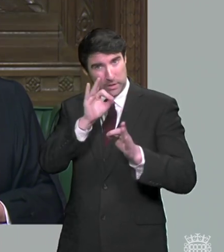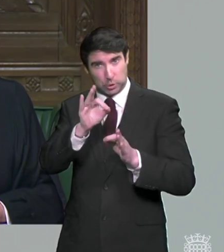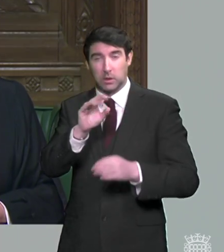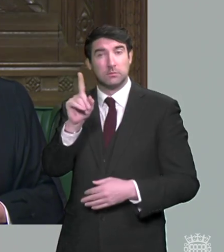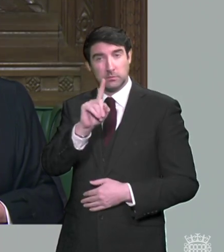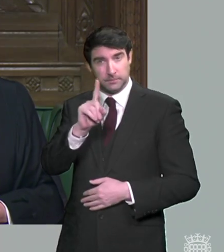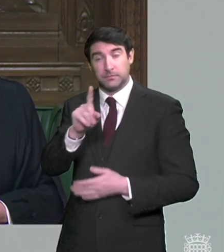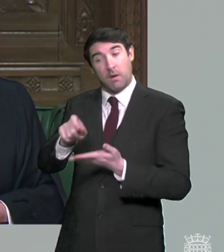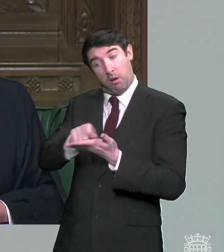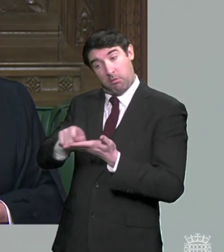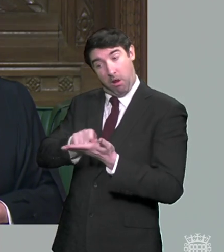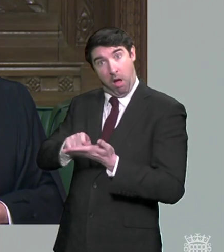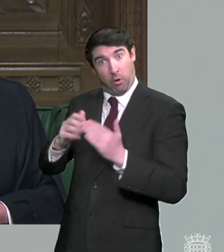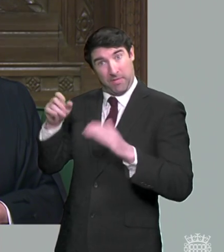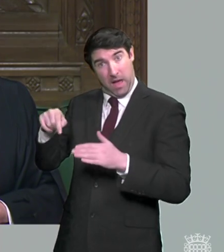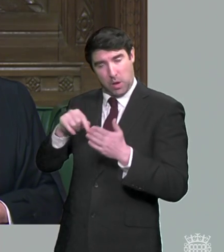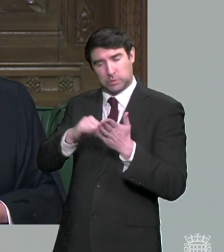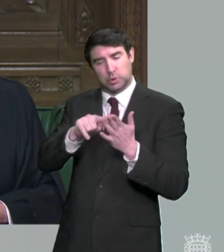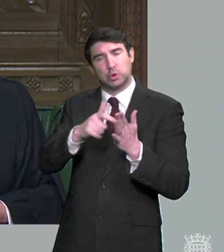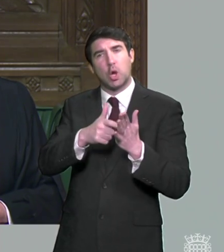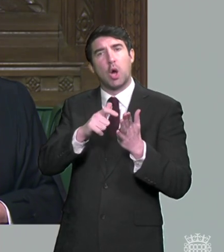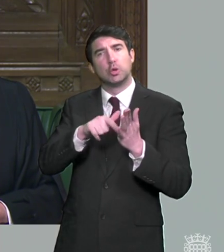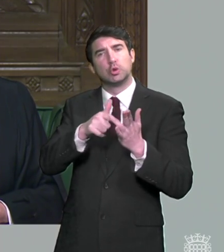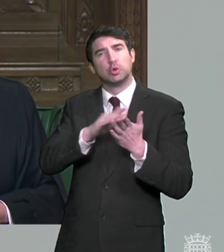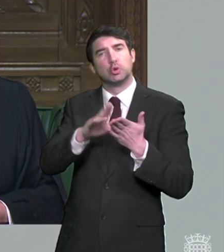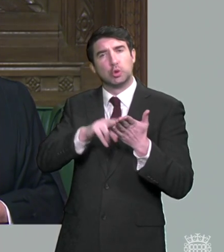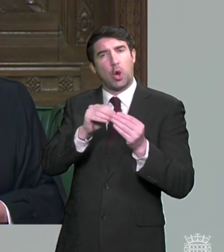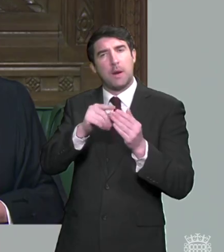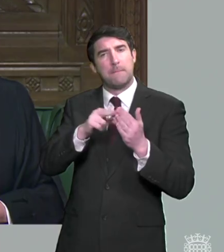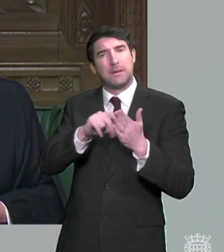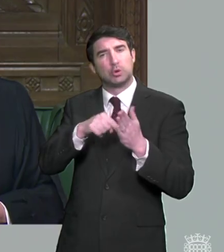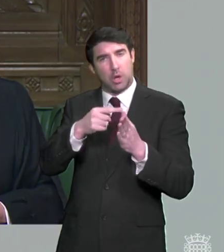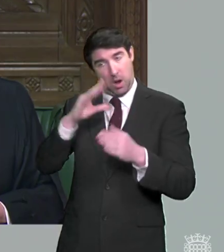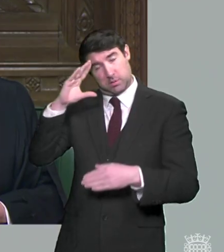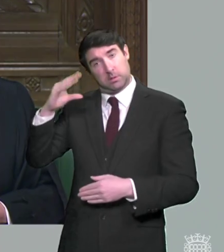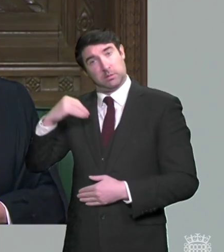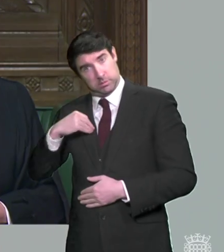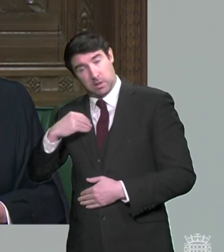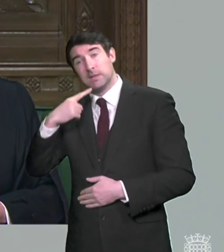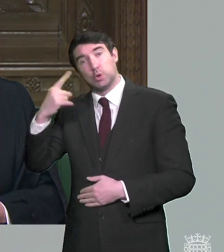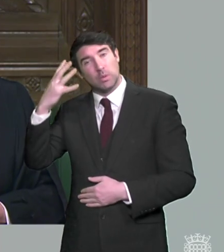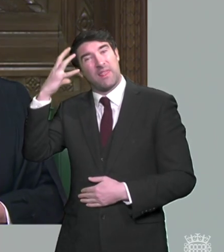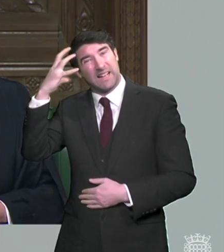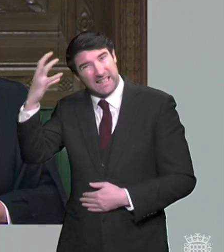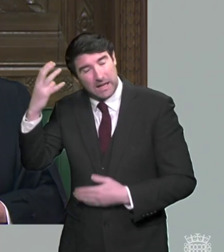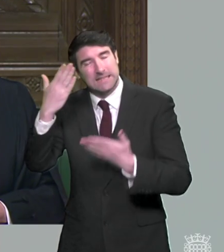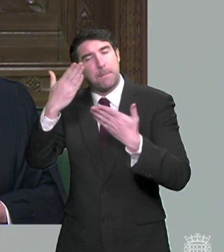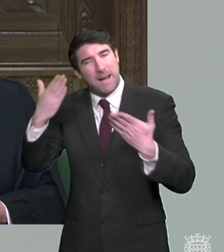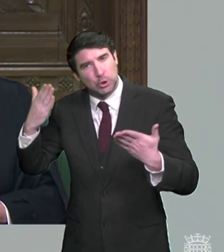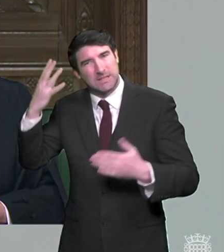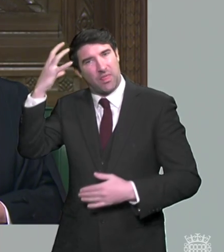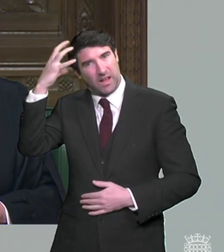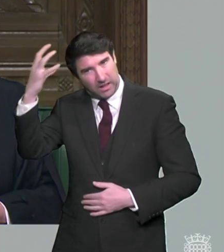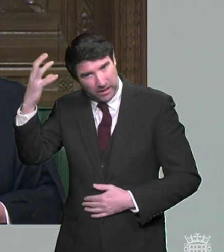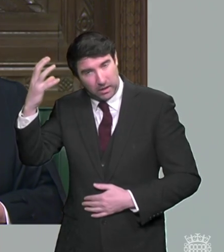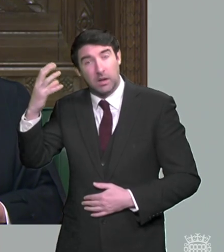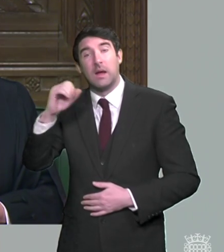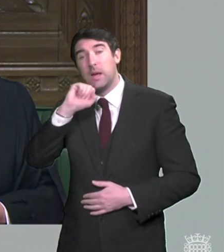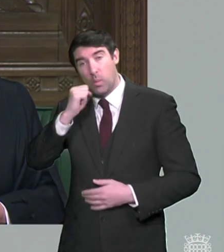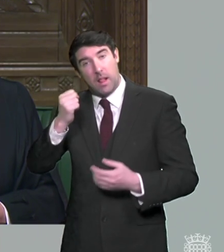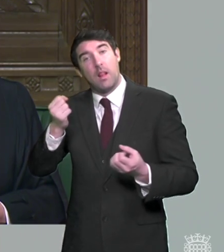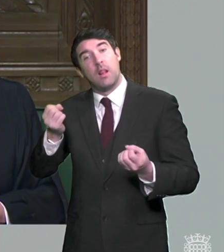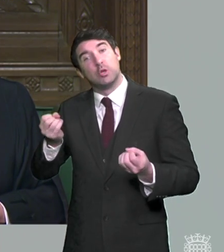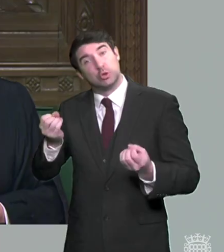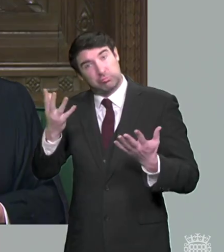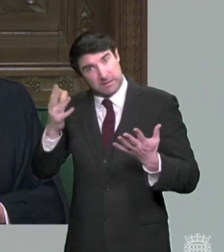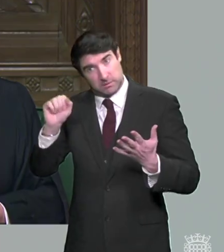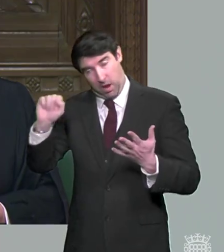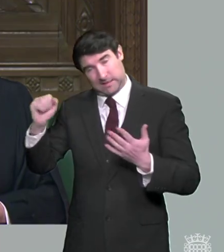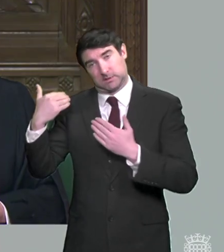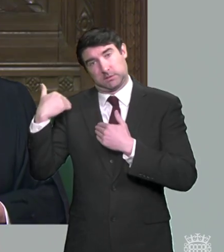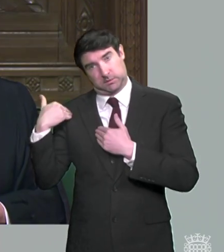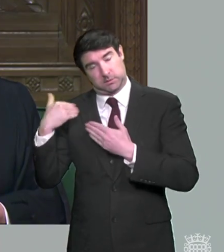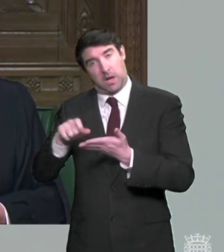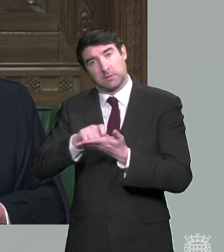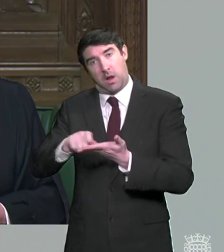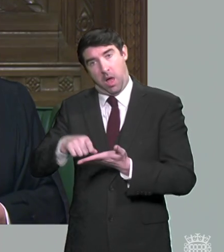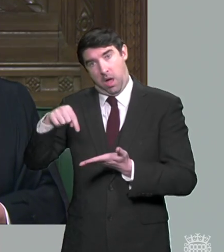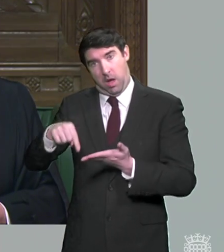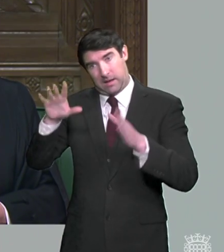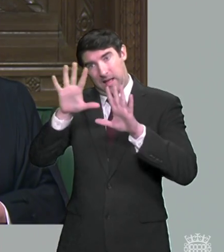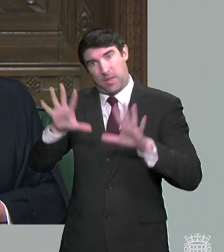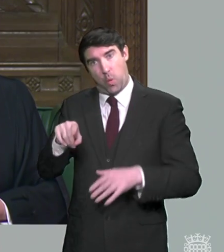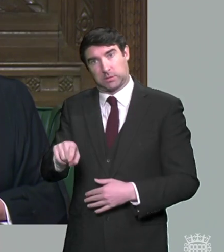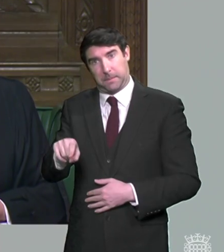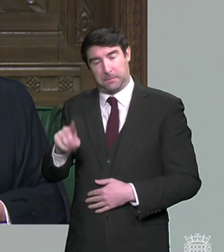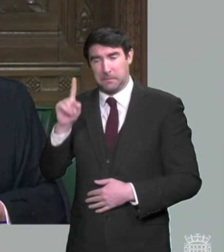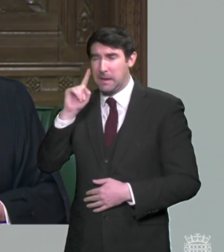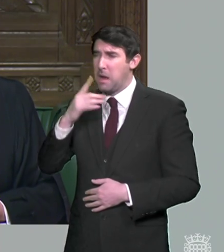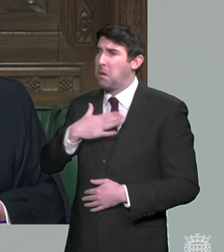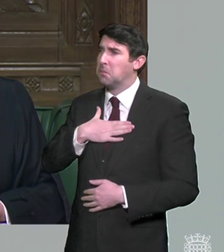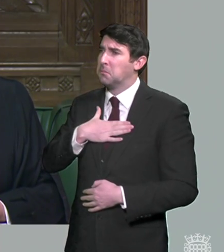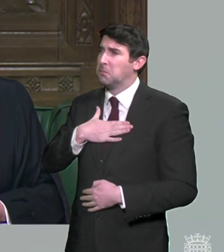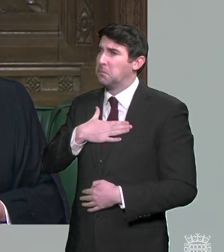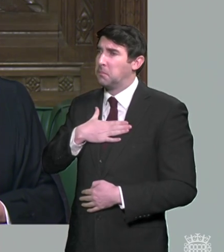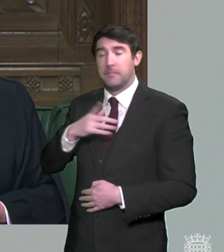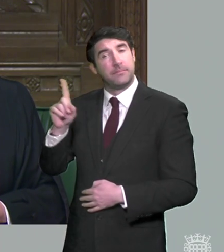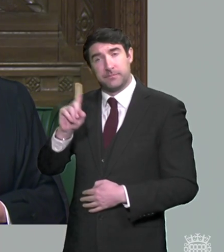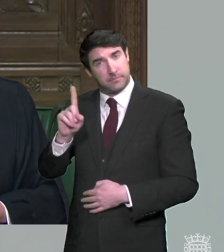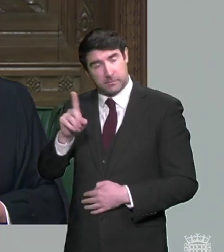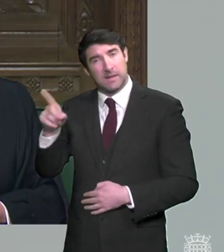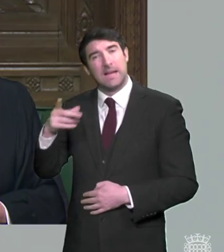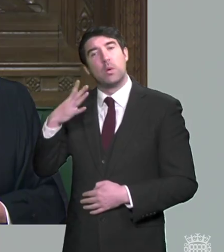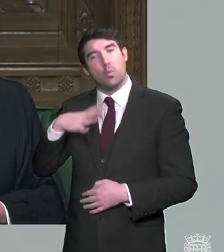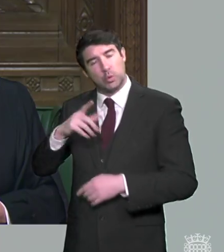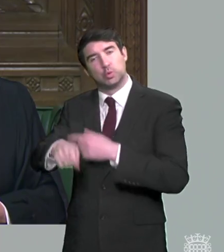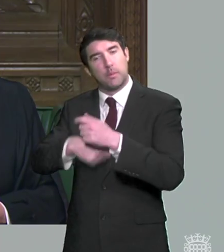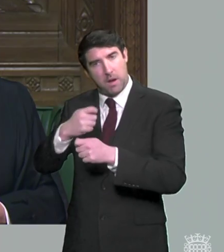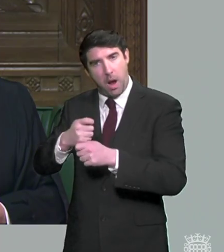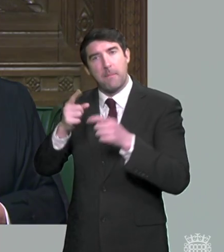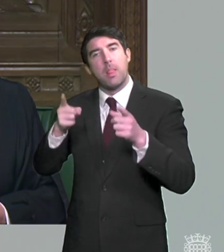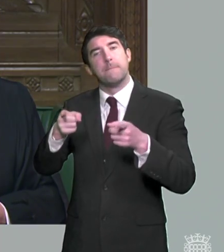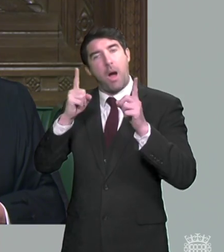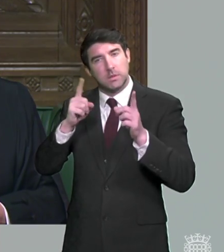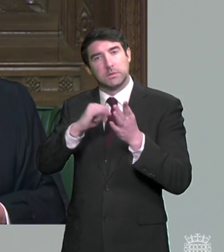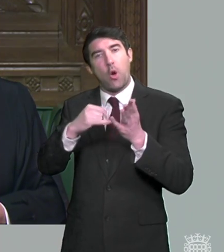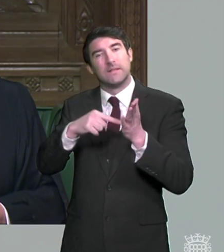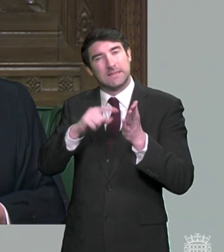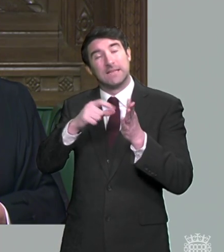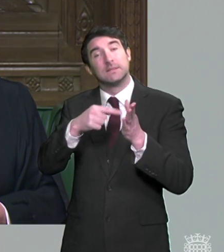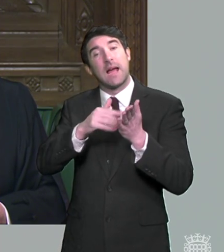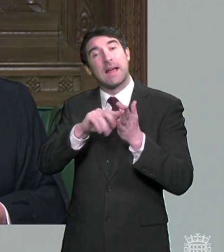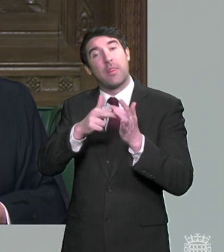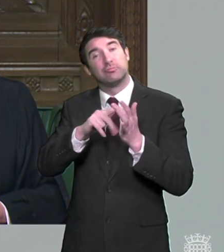The Clerk of the House, Sir John Benger, has informed me that he has indicated to His Majesty the King that he intends to surrender his patent as Clerk of the House in the autumn, to allow him to take up the role of Master of St Catharine’s College, Cambridge.